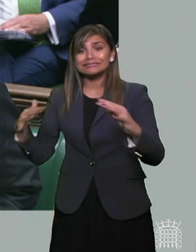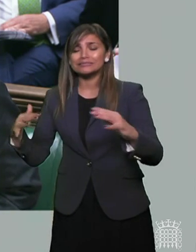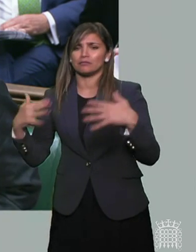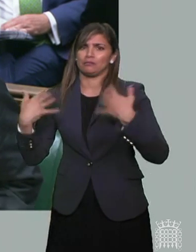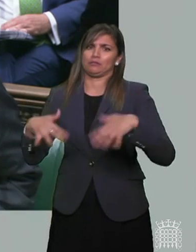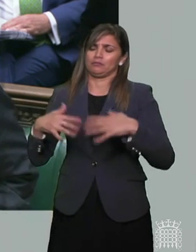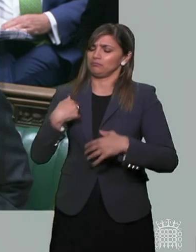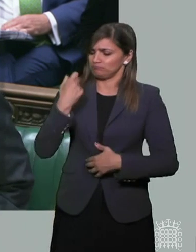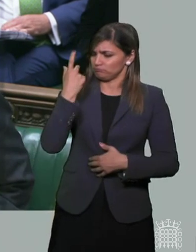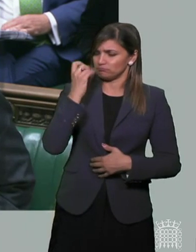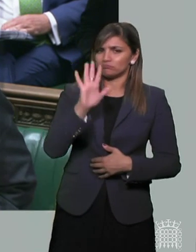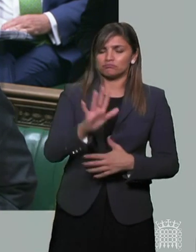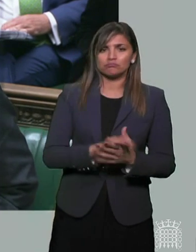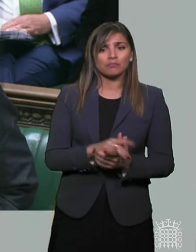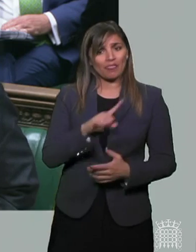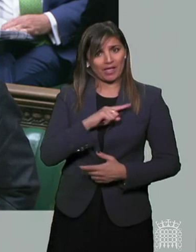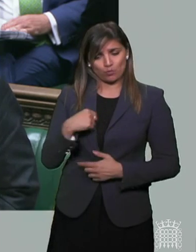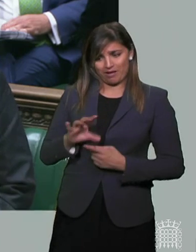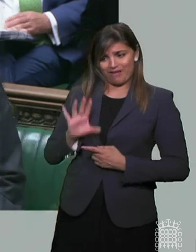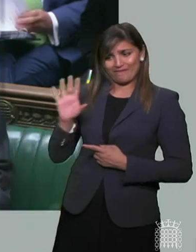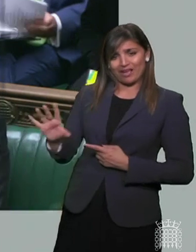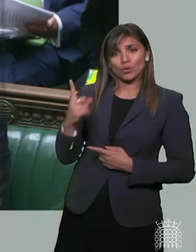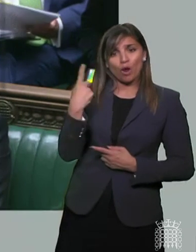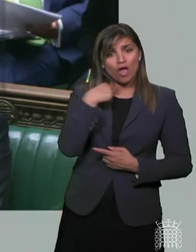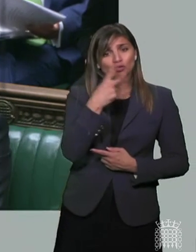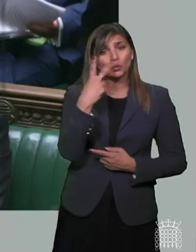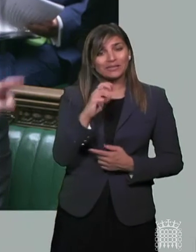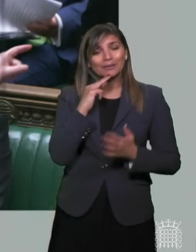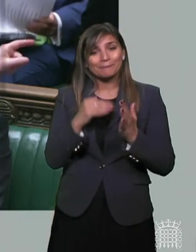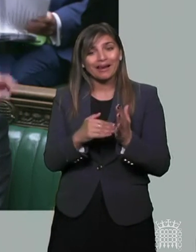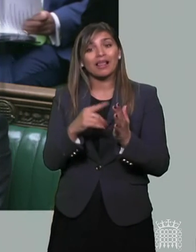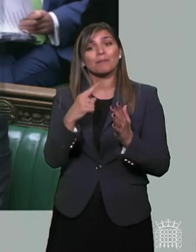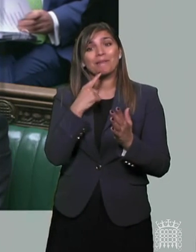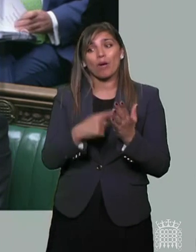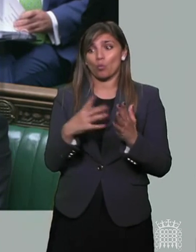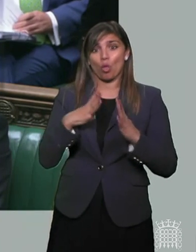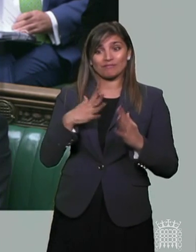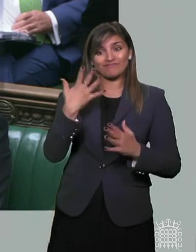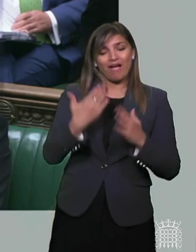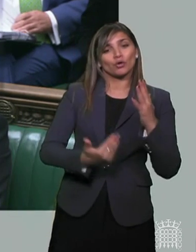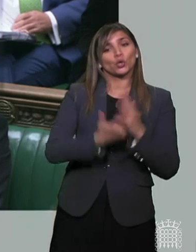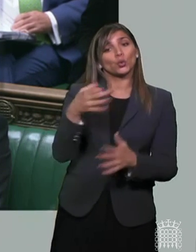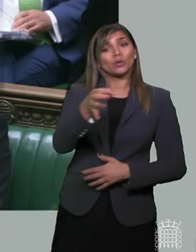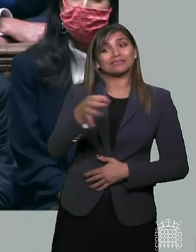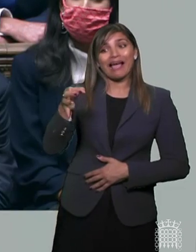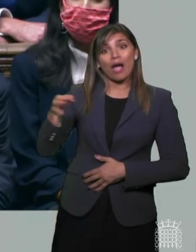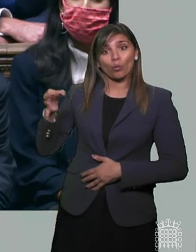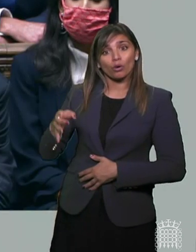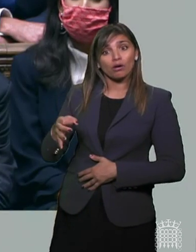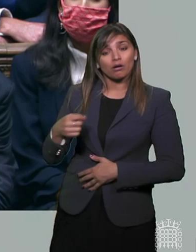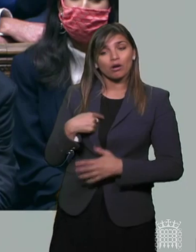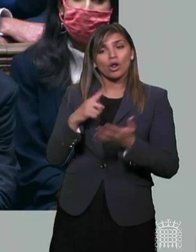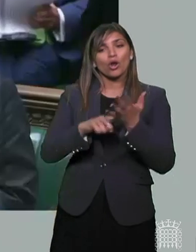That is why we are already investing £120 million in five new town deals, including for Lowestoft.